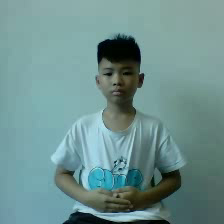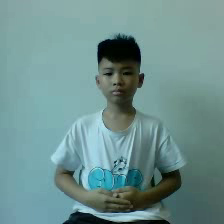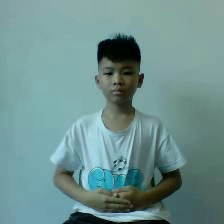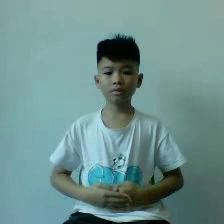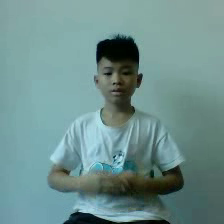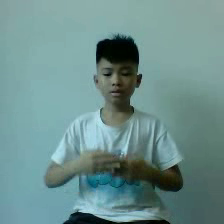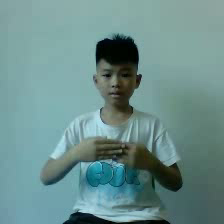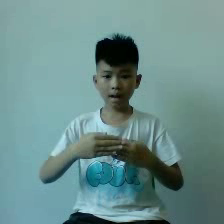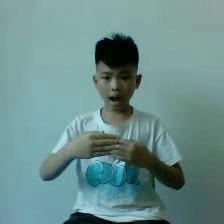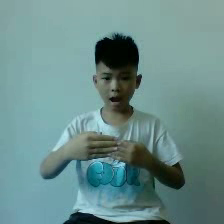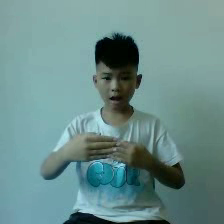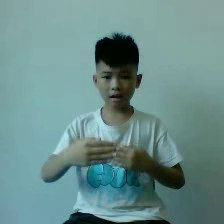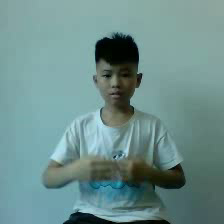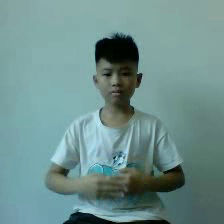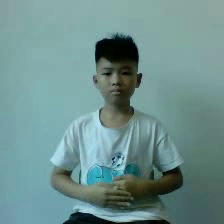Xa